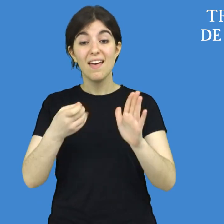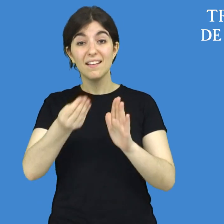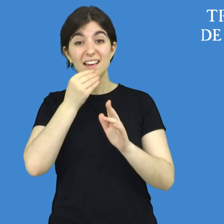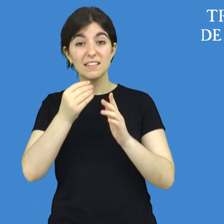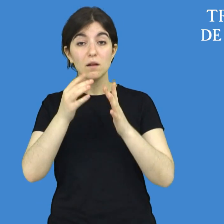comer